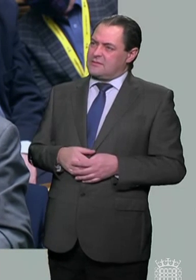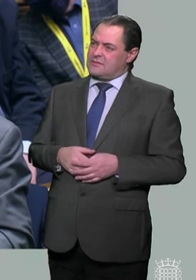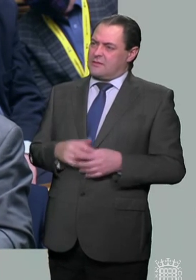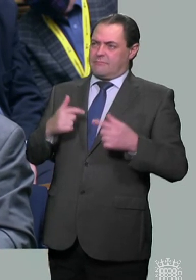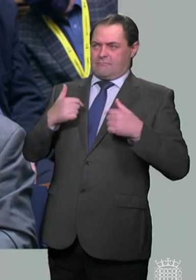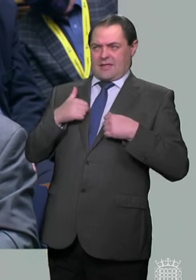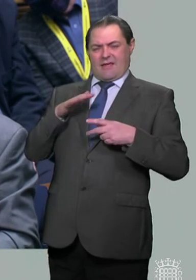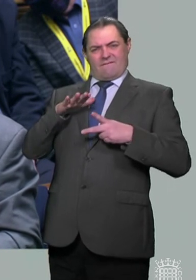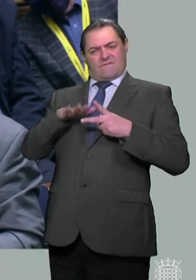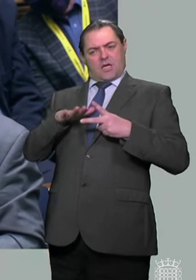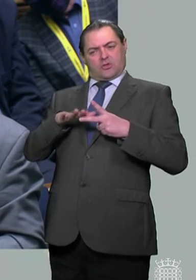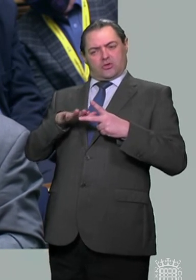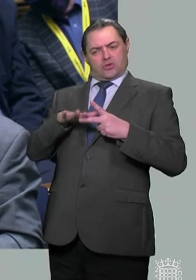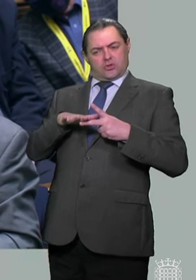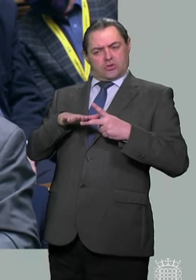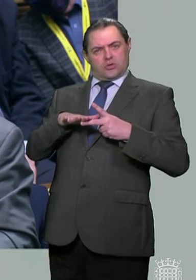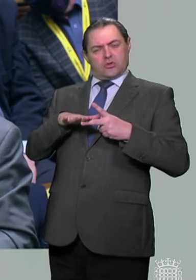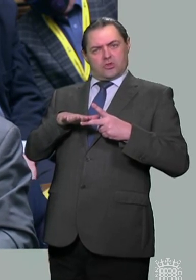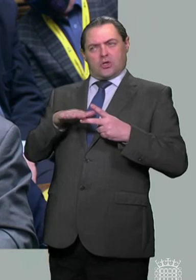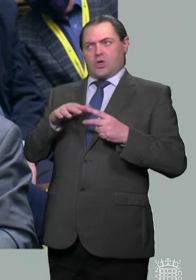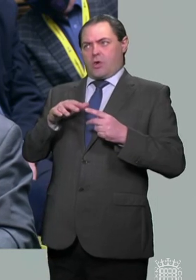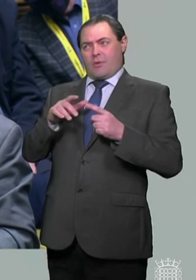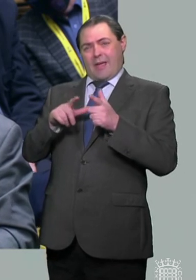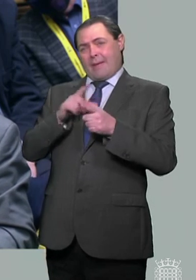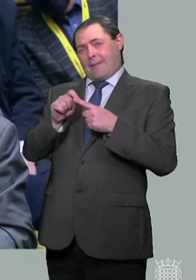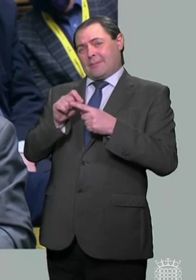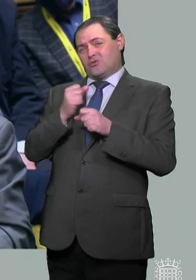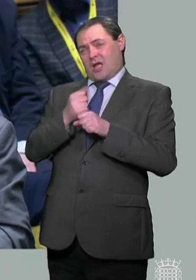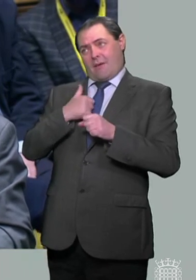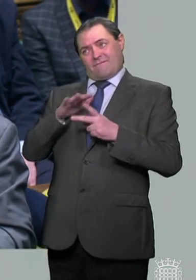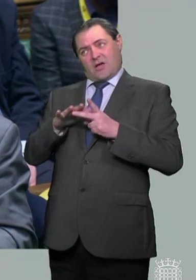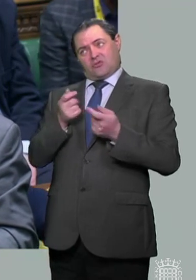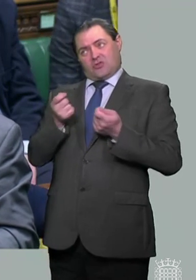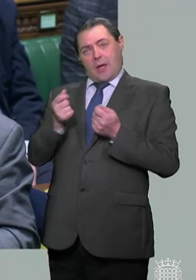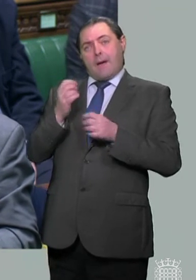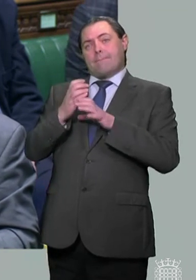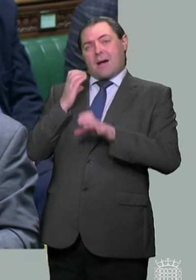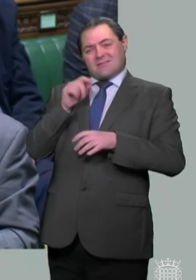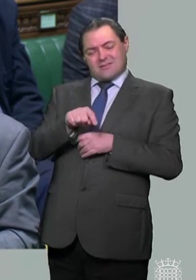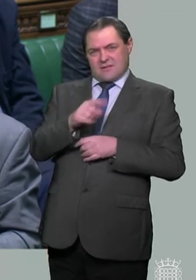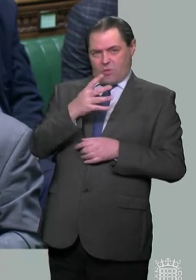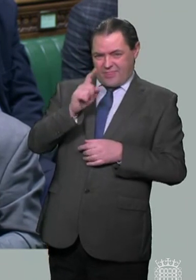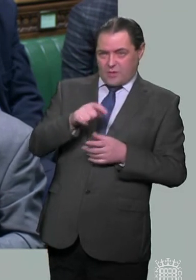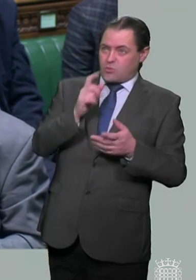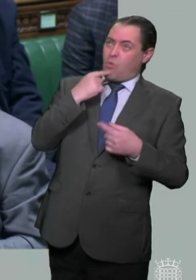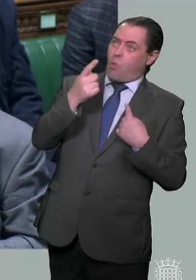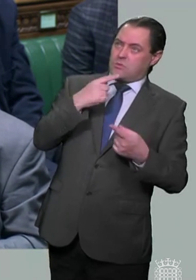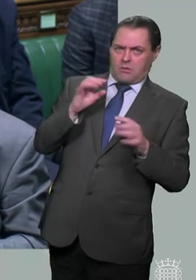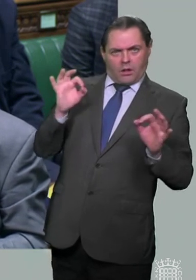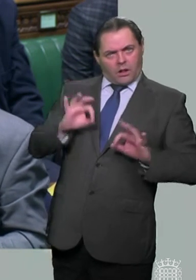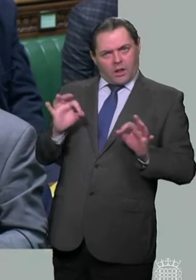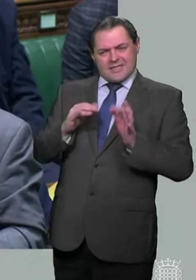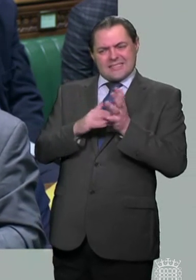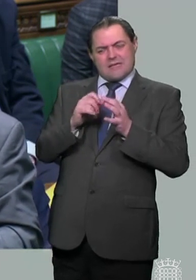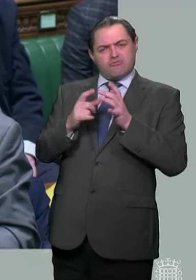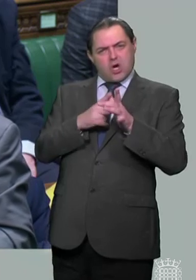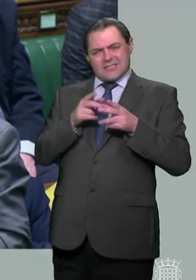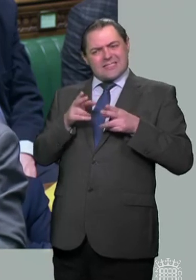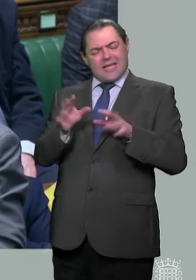As vice-chair of the all-party parliamentary group for the bus and coach industry, I tell him that bus manufacturers have no orders from the ZEBRA—zero emission bus regional areas—scheme.